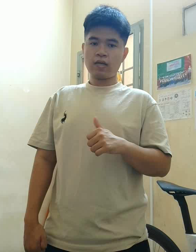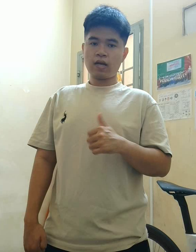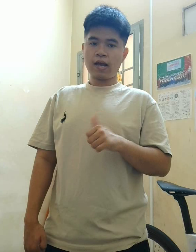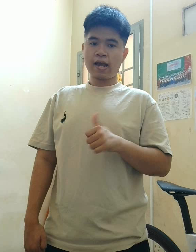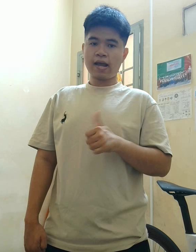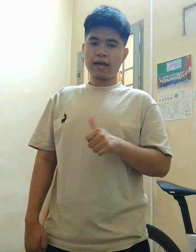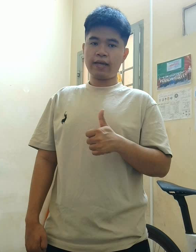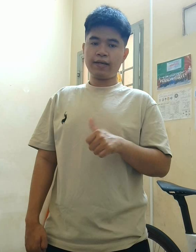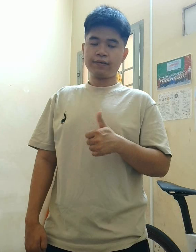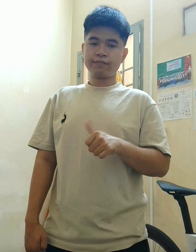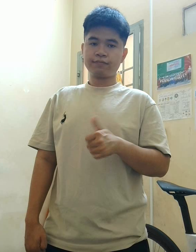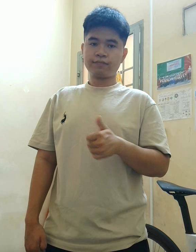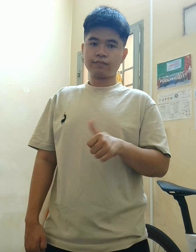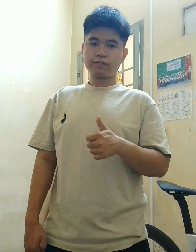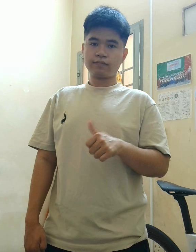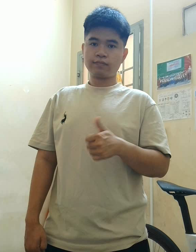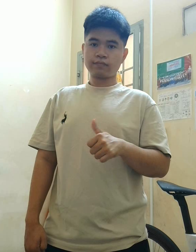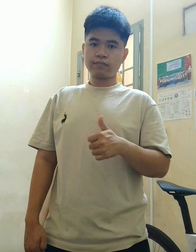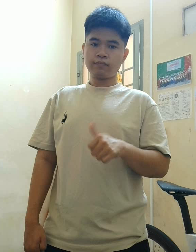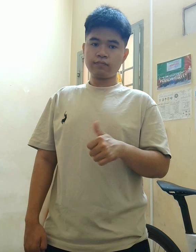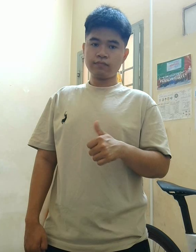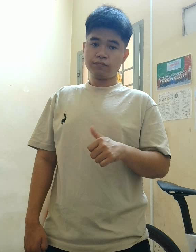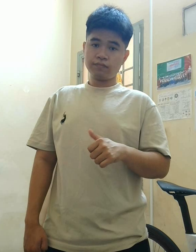ai